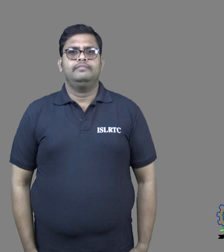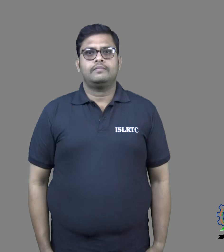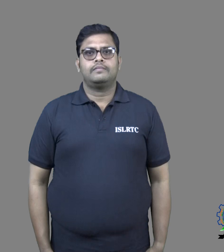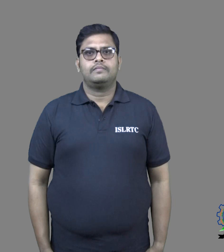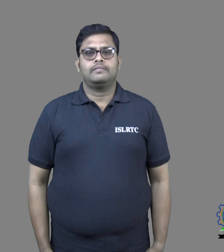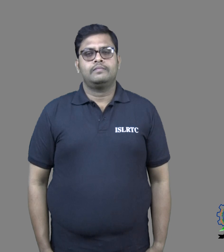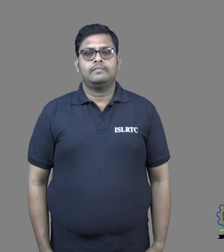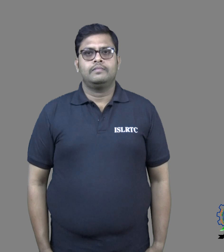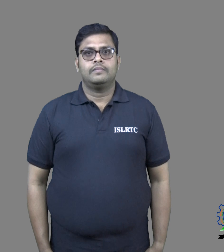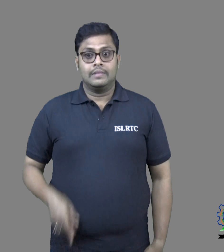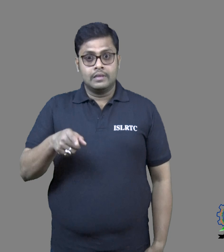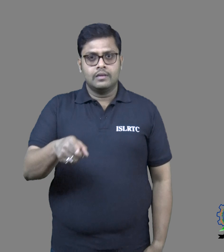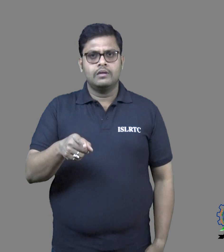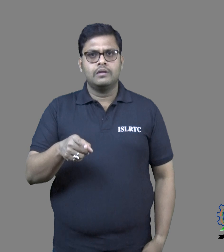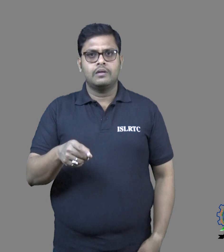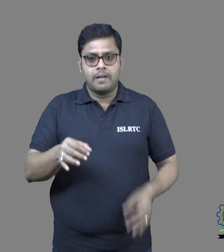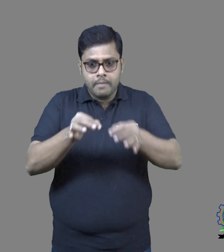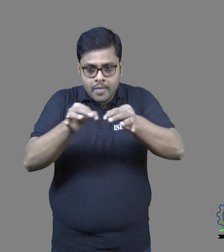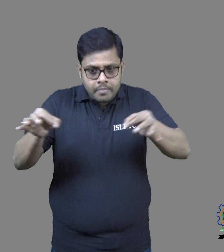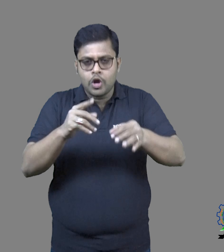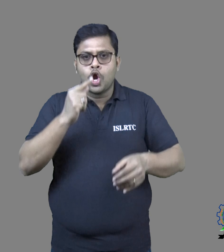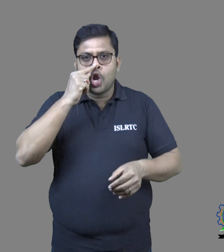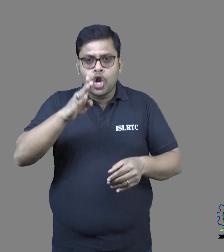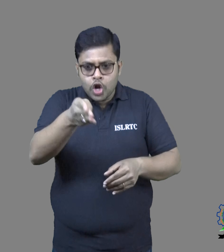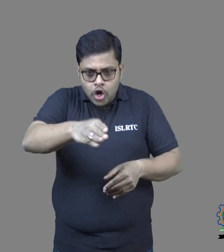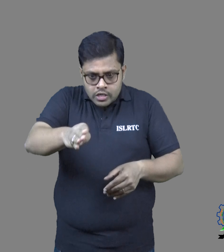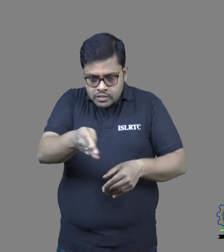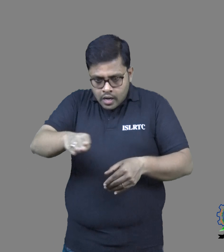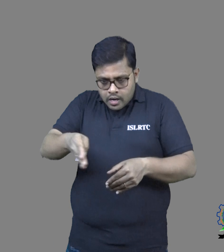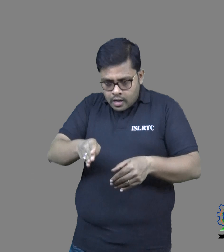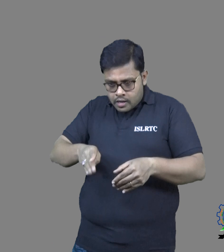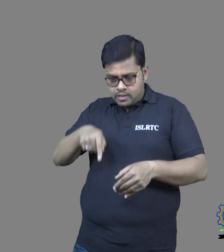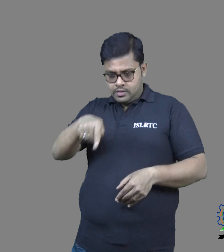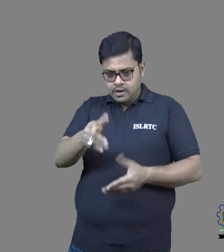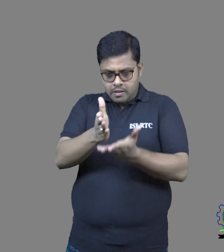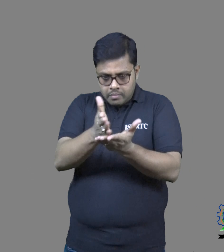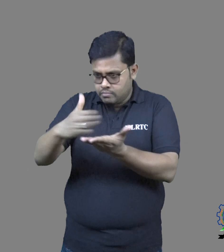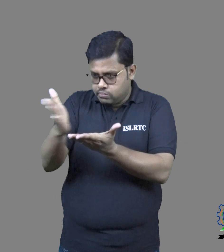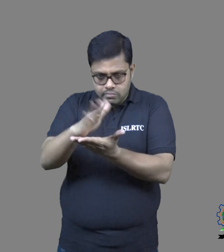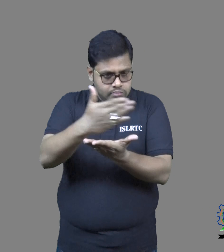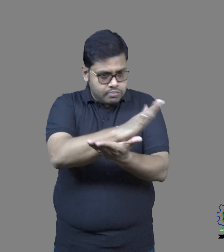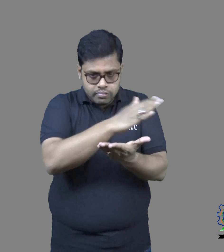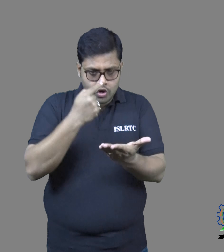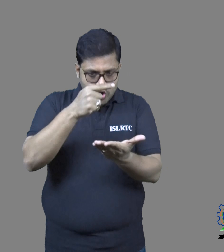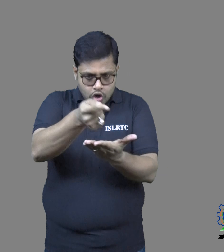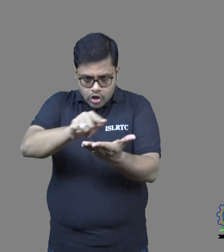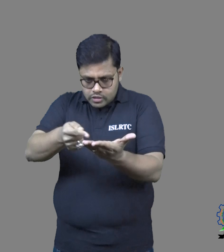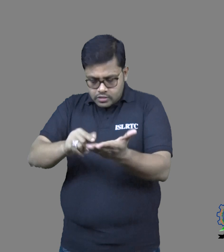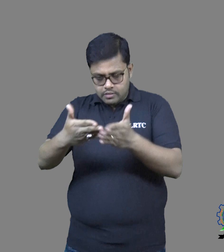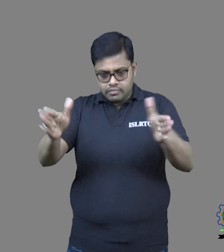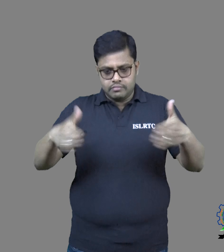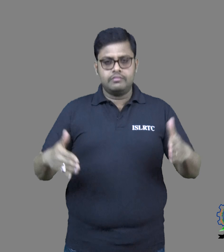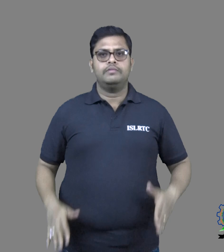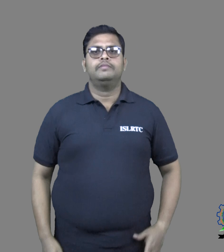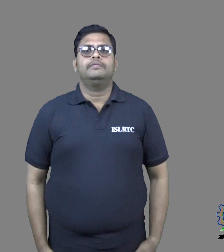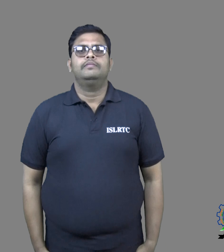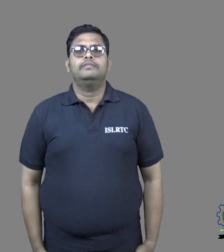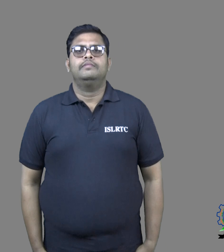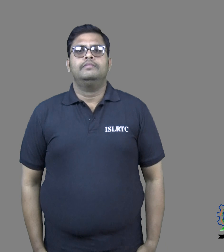Demarcation (West Bengal)